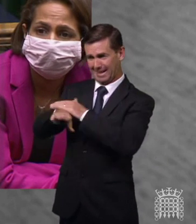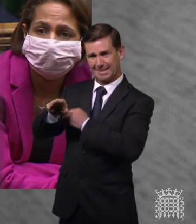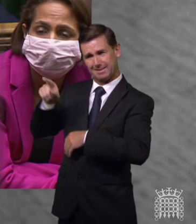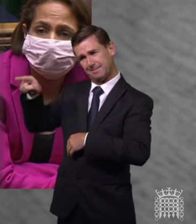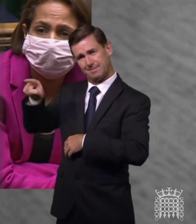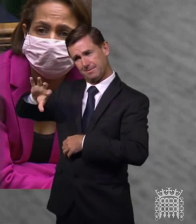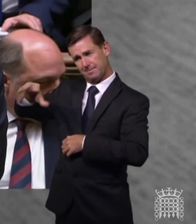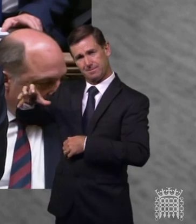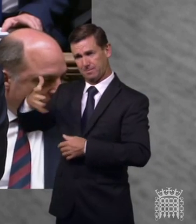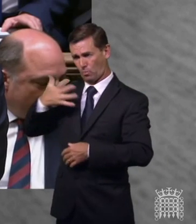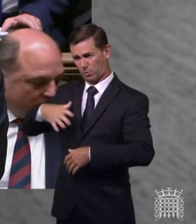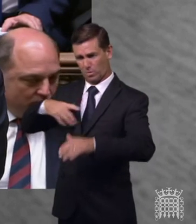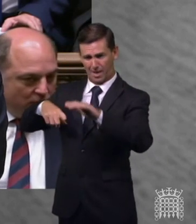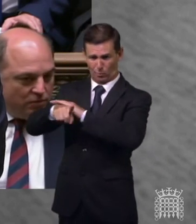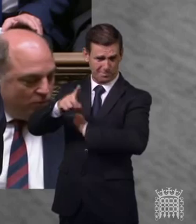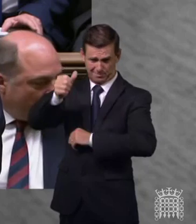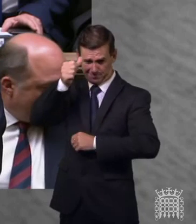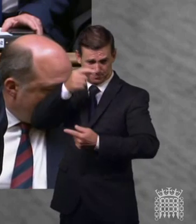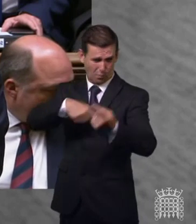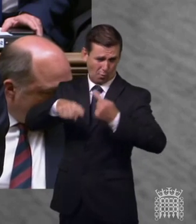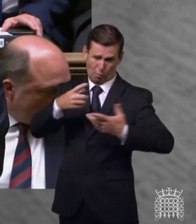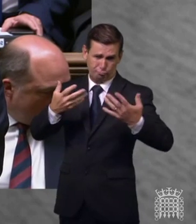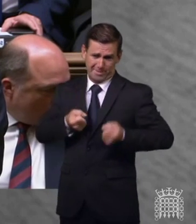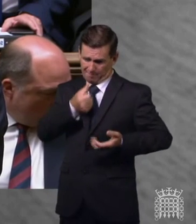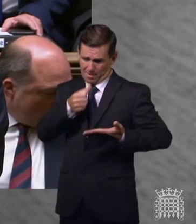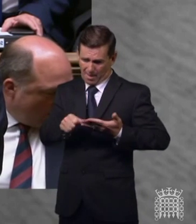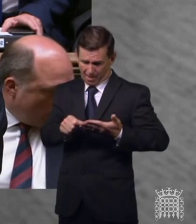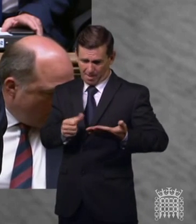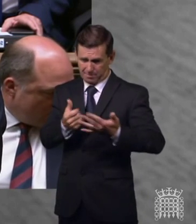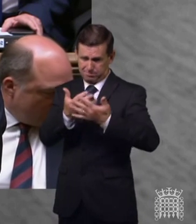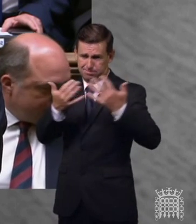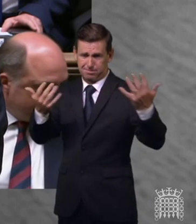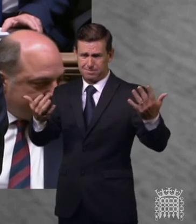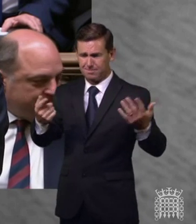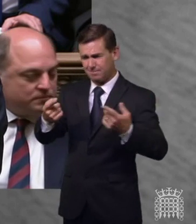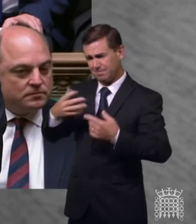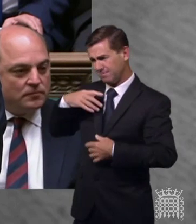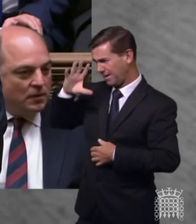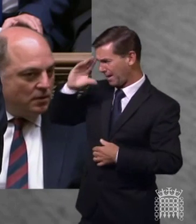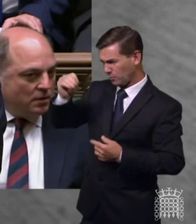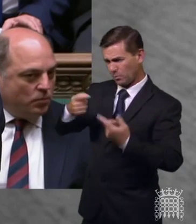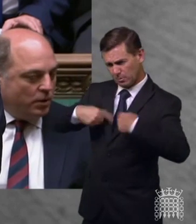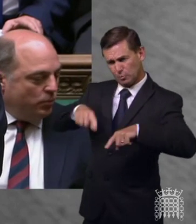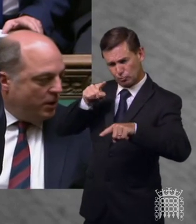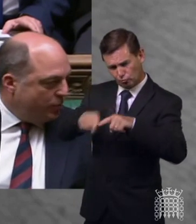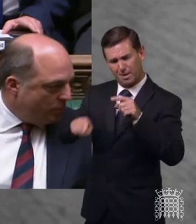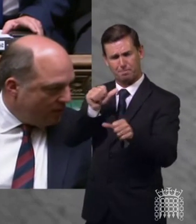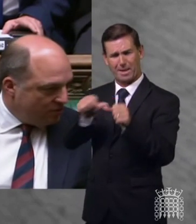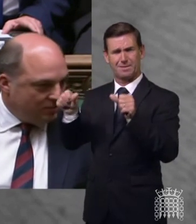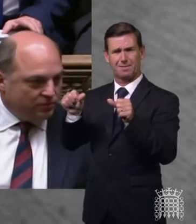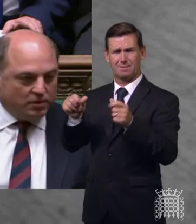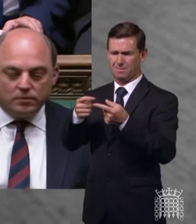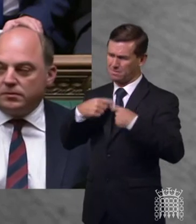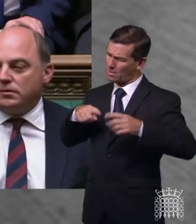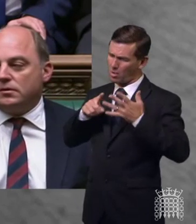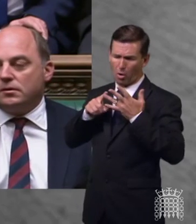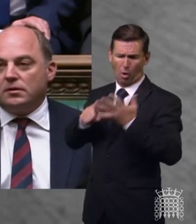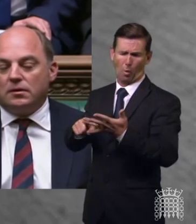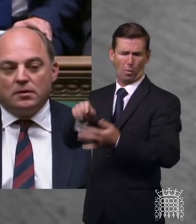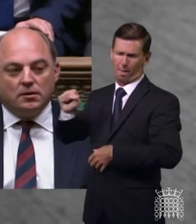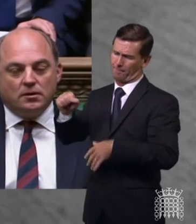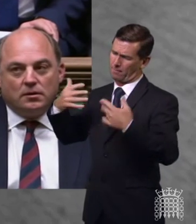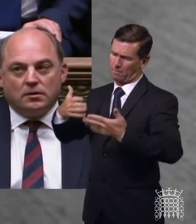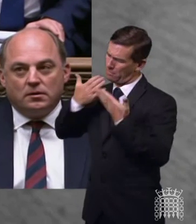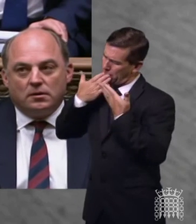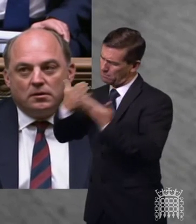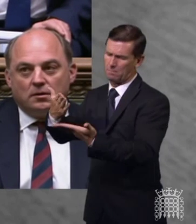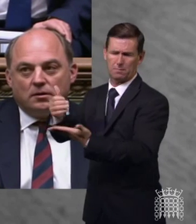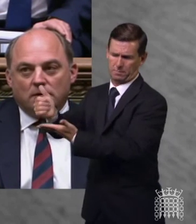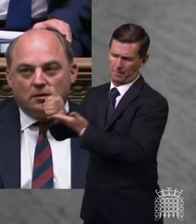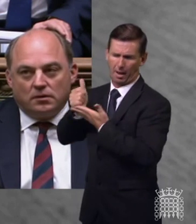I can tell him that we are doing everything we can to help out of that country those people to whom we owe a debt of obligation.